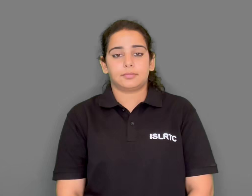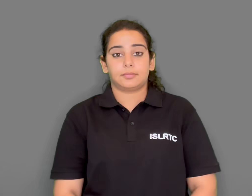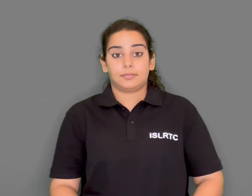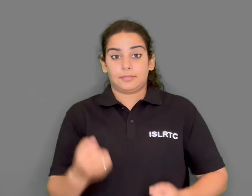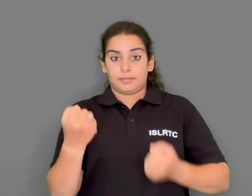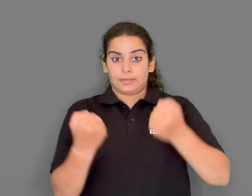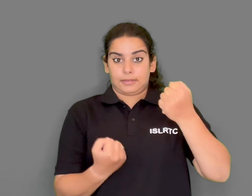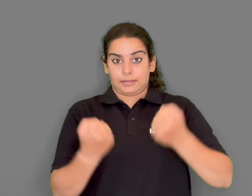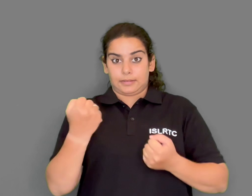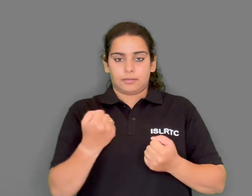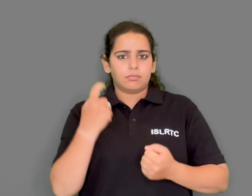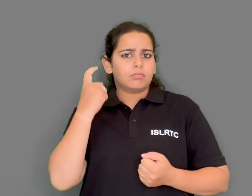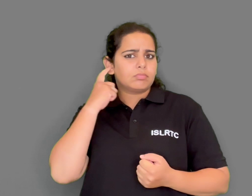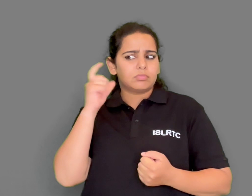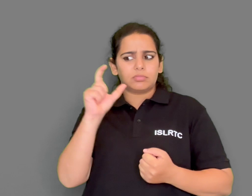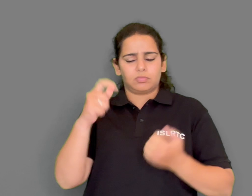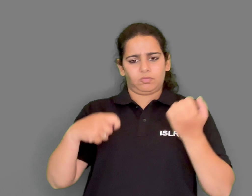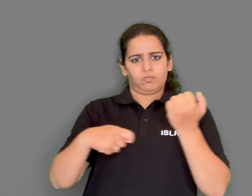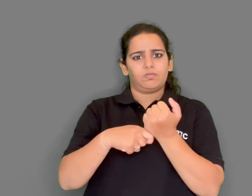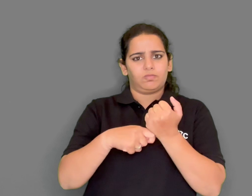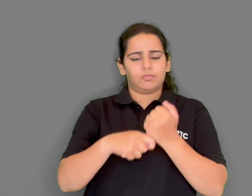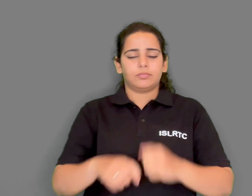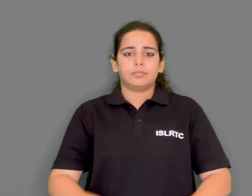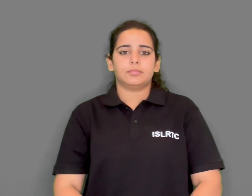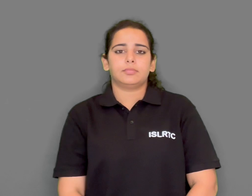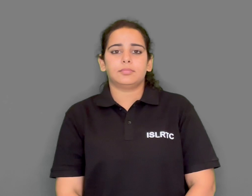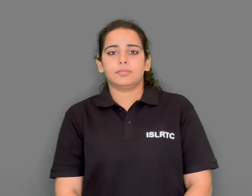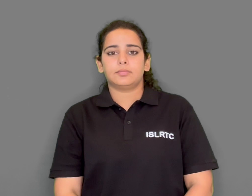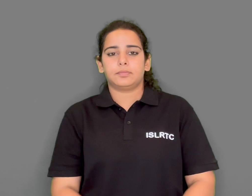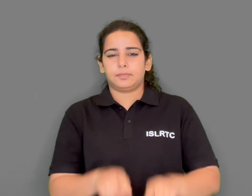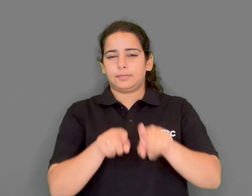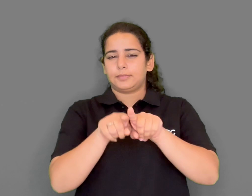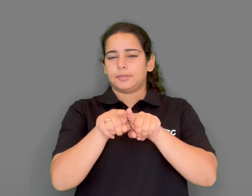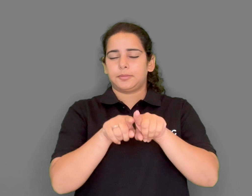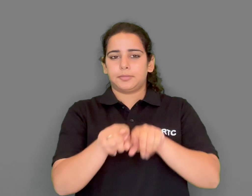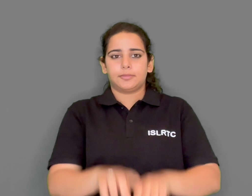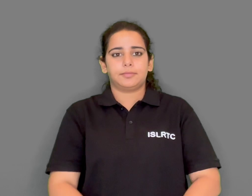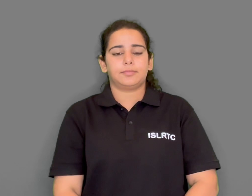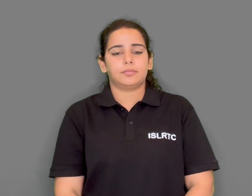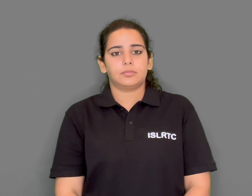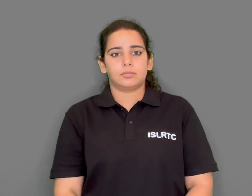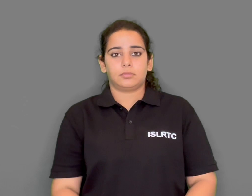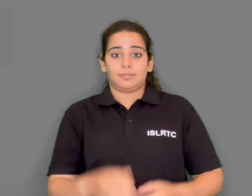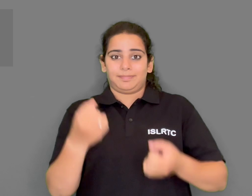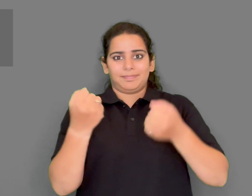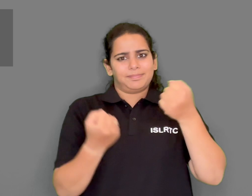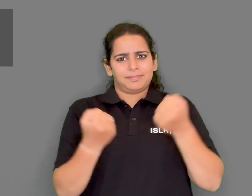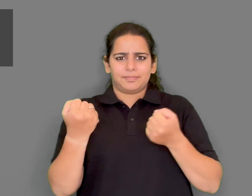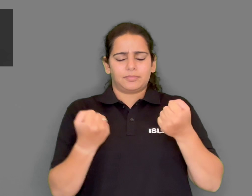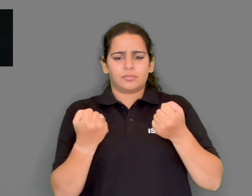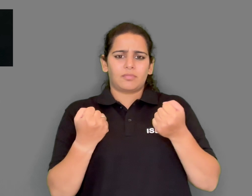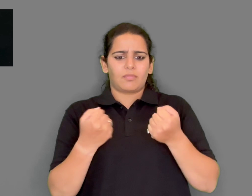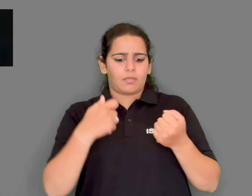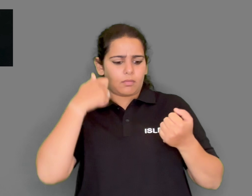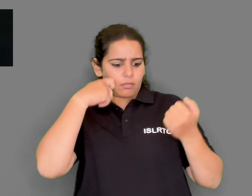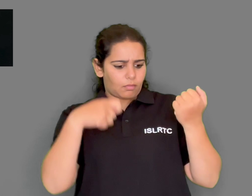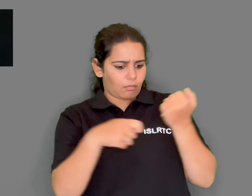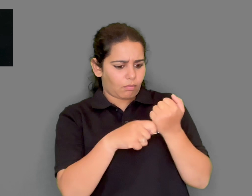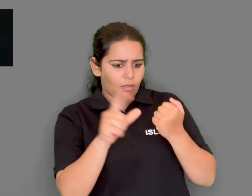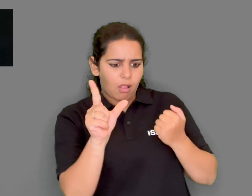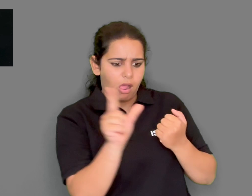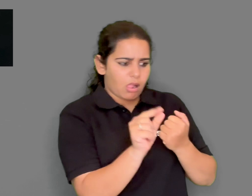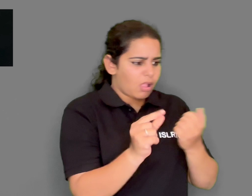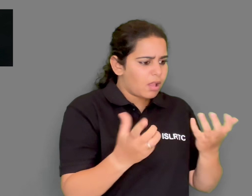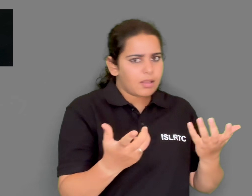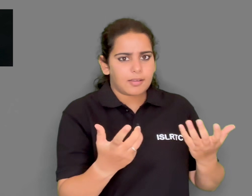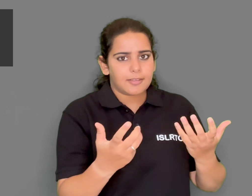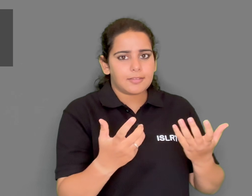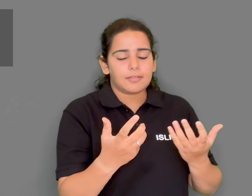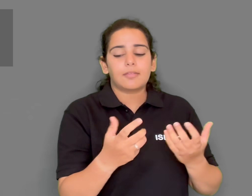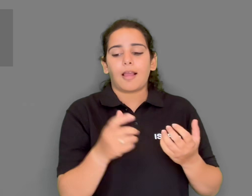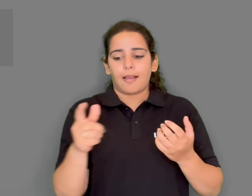Charger (Car) A device for charging a battery or battery powered equipment